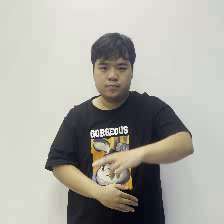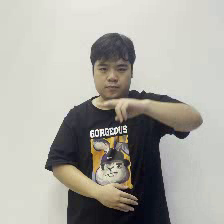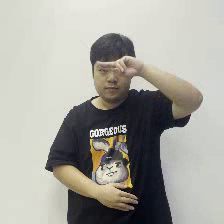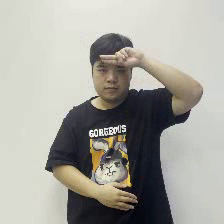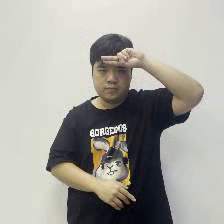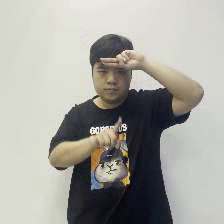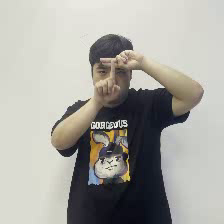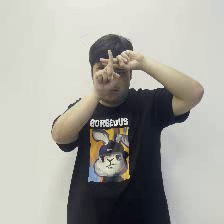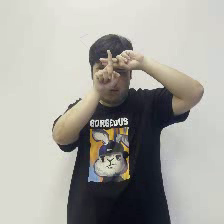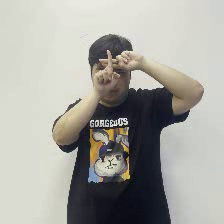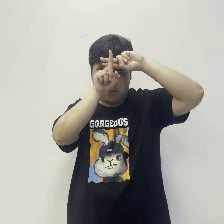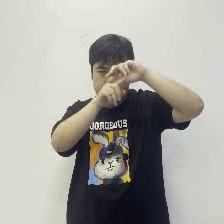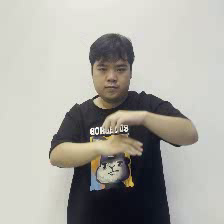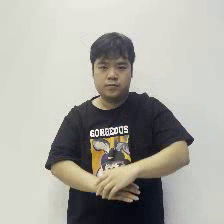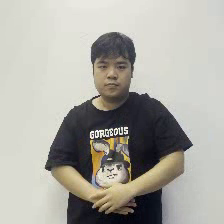Bệnh viện